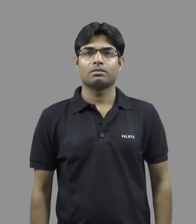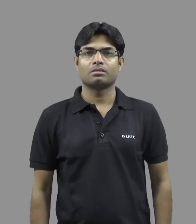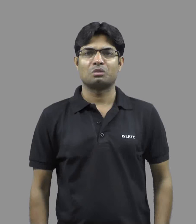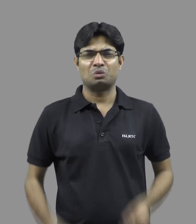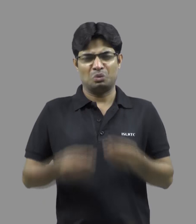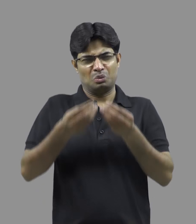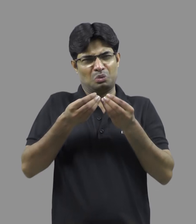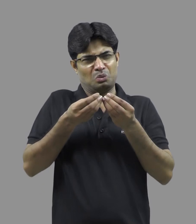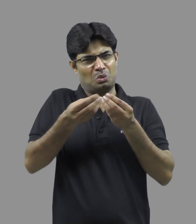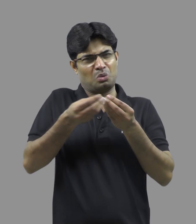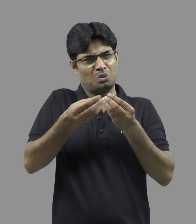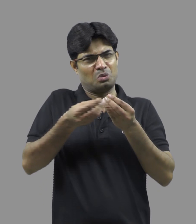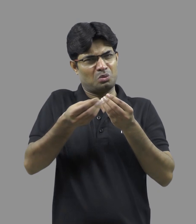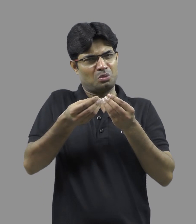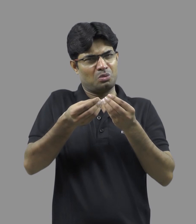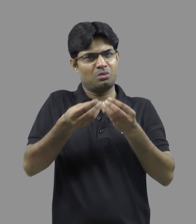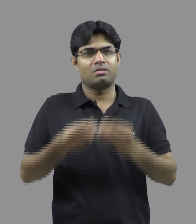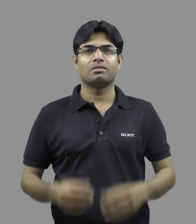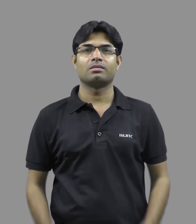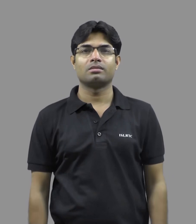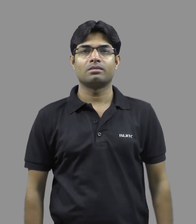Soon